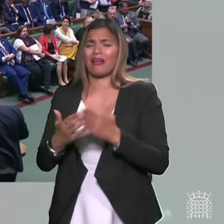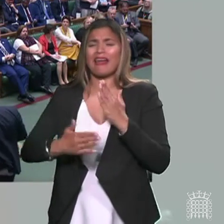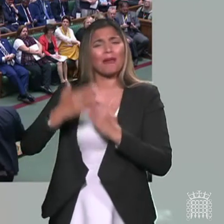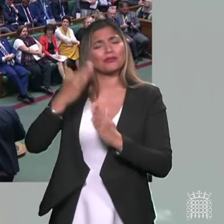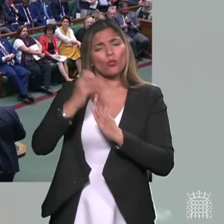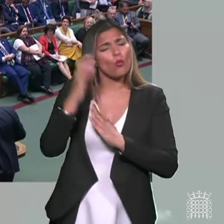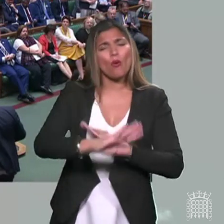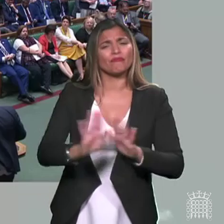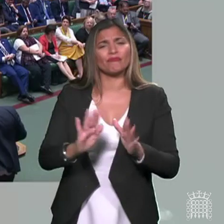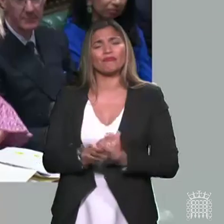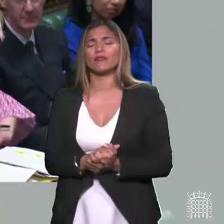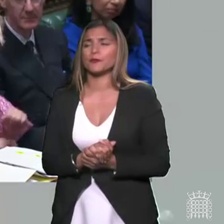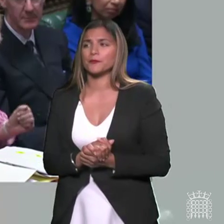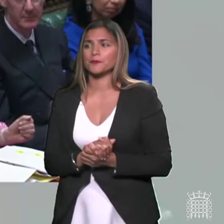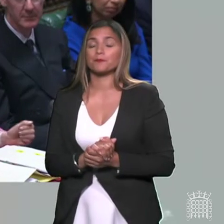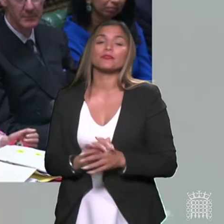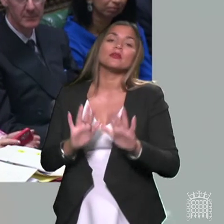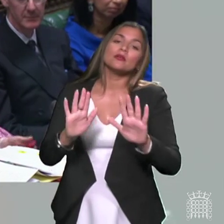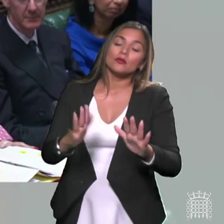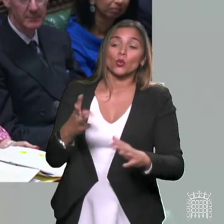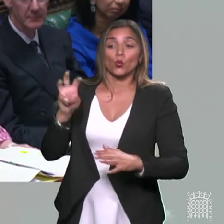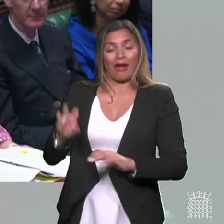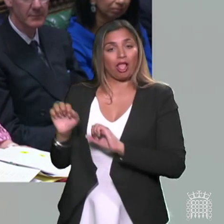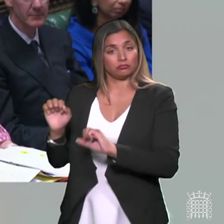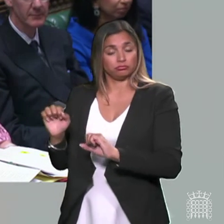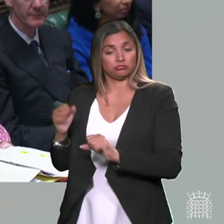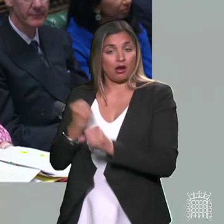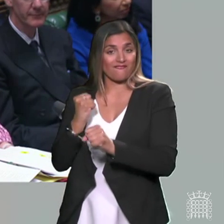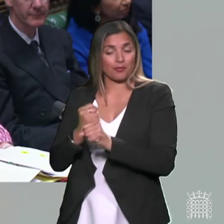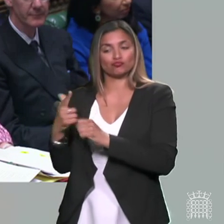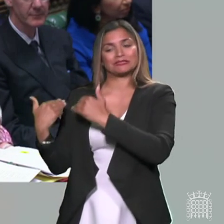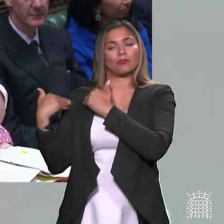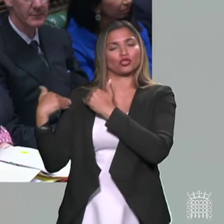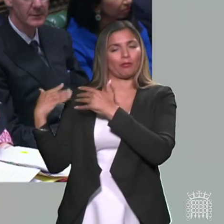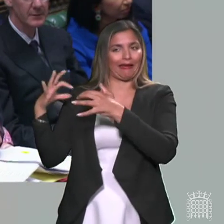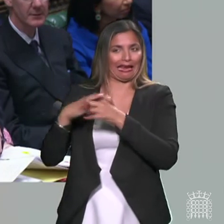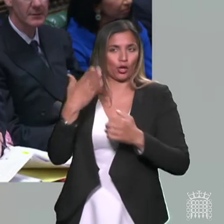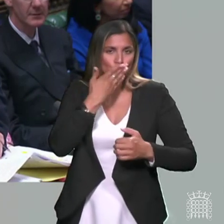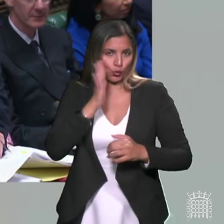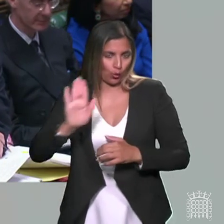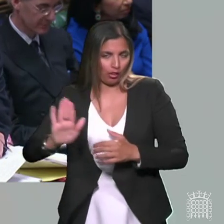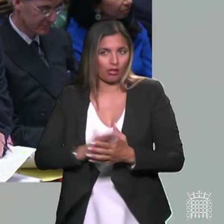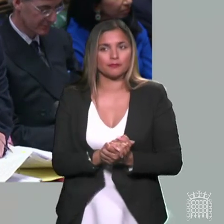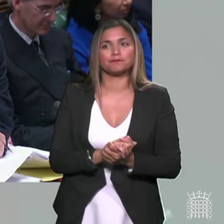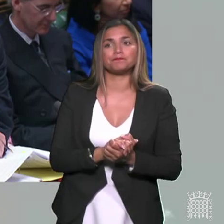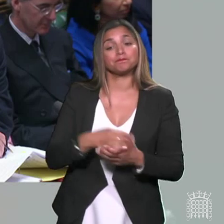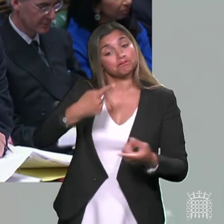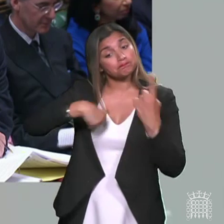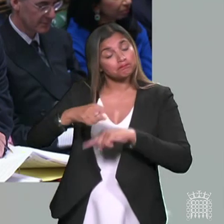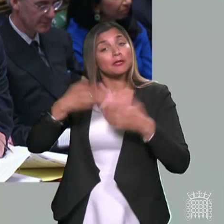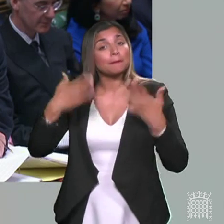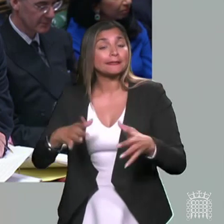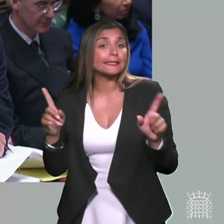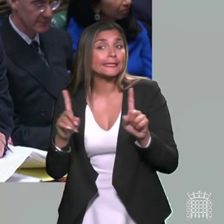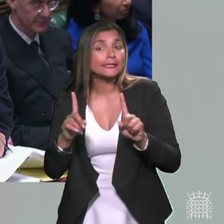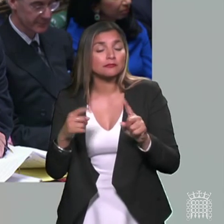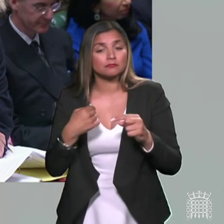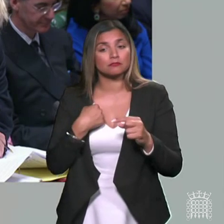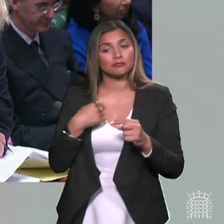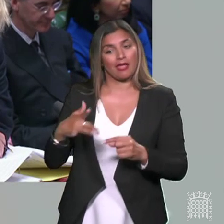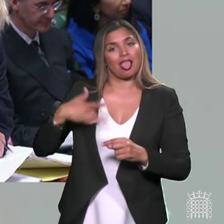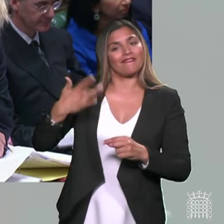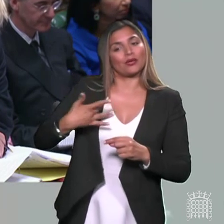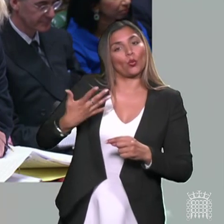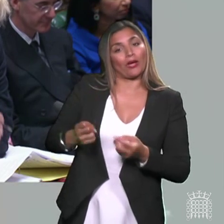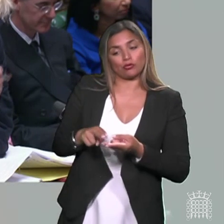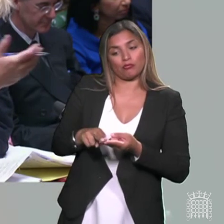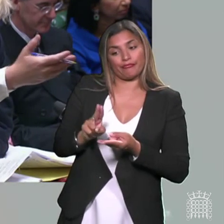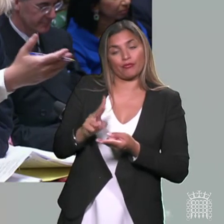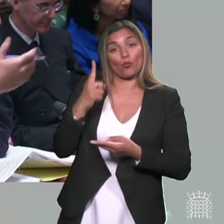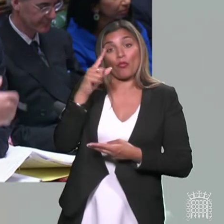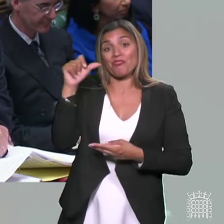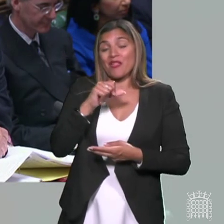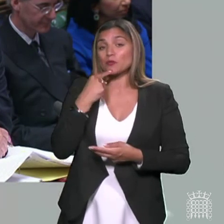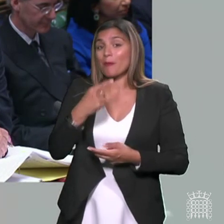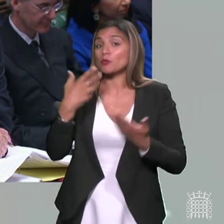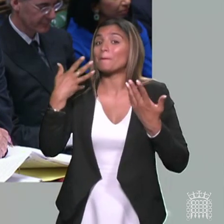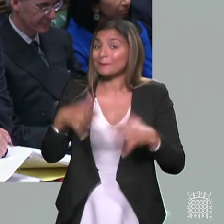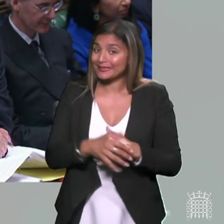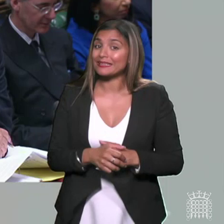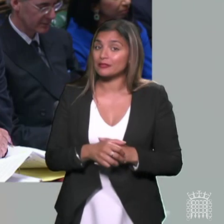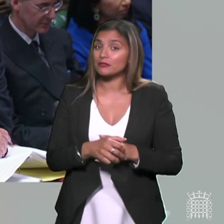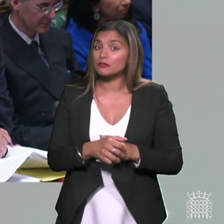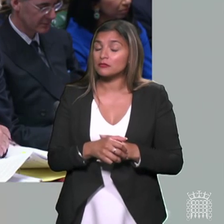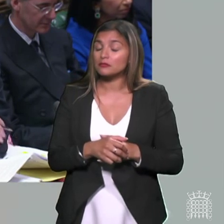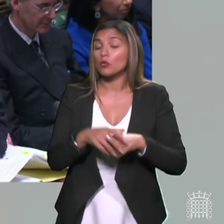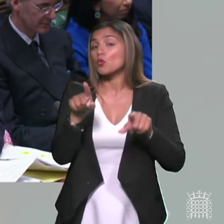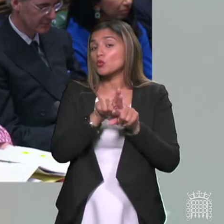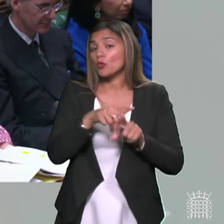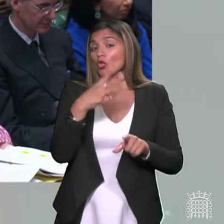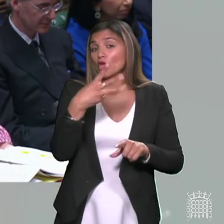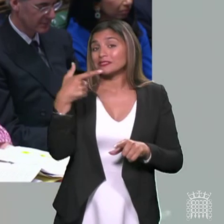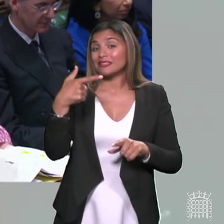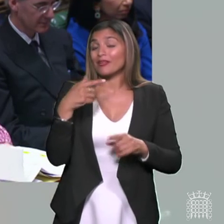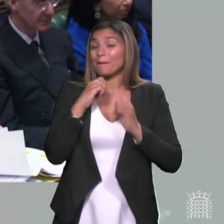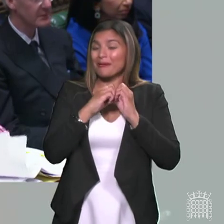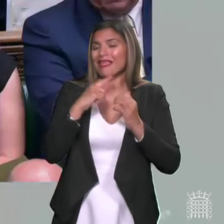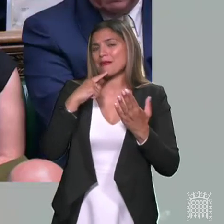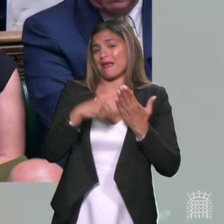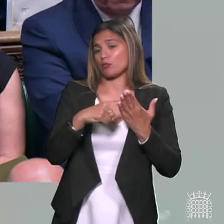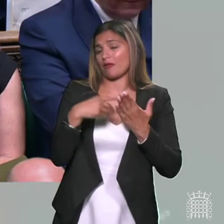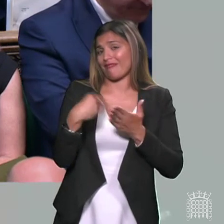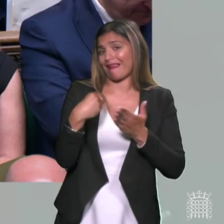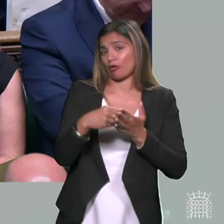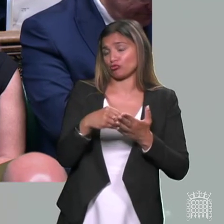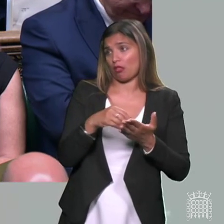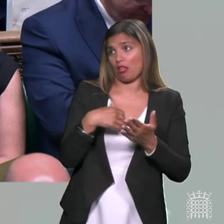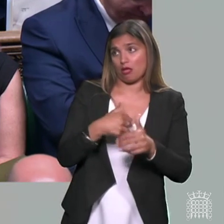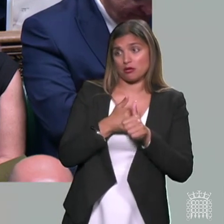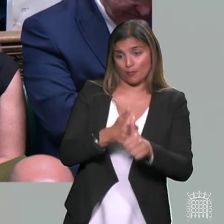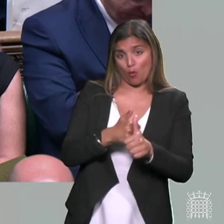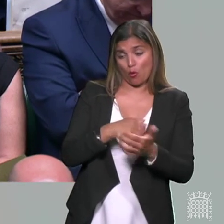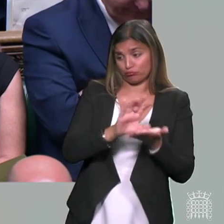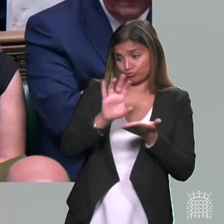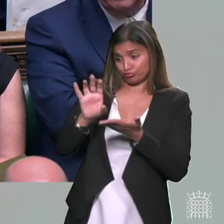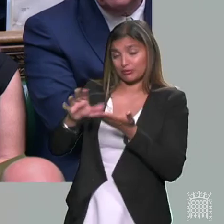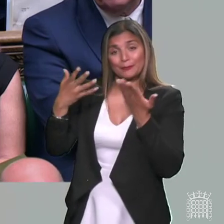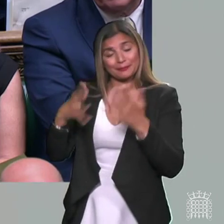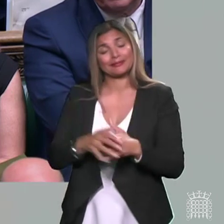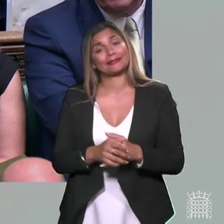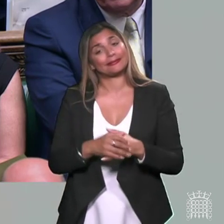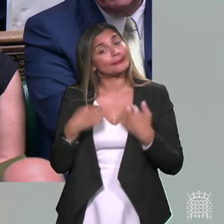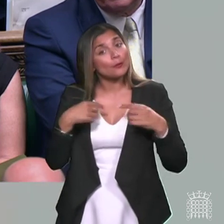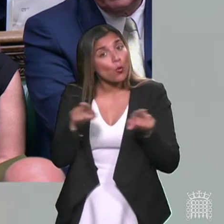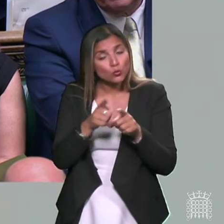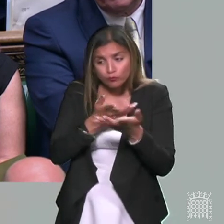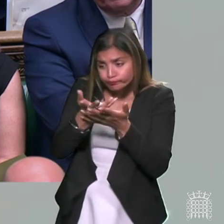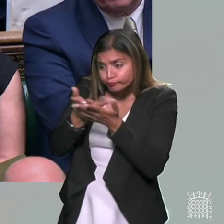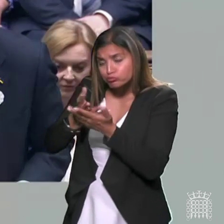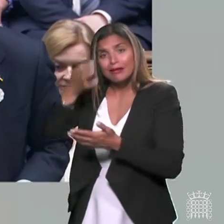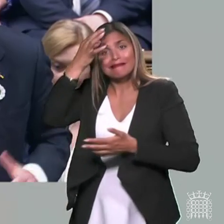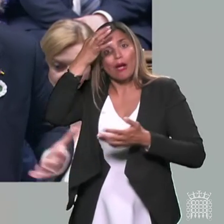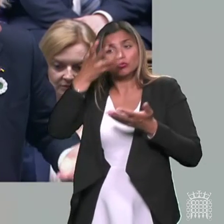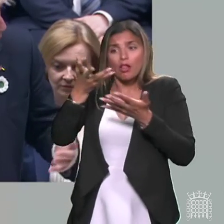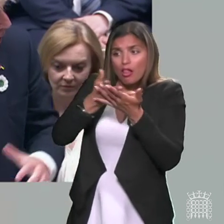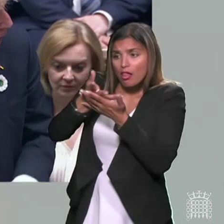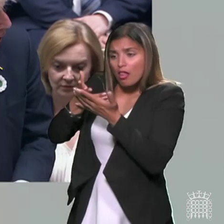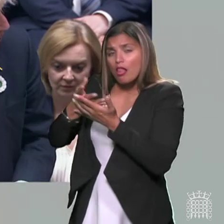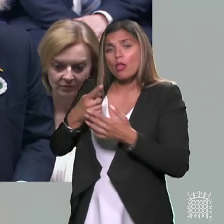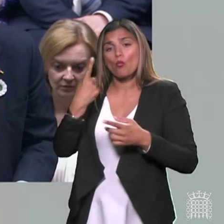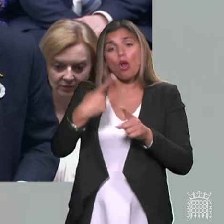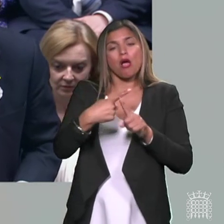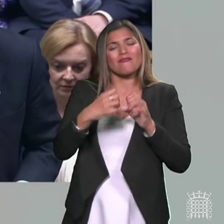Of course the Labour Government in Wales is responsible for schools, but what we have been doing is not only increasing the living wage by £1,000 and providing the £37 billion-worth of financial support that I mentioned, but helping councils with a £1.5 billion household support fund to get families such as those the right honourable Lady mentions through the tough times.